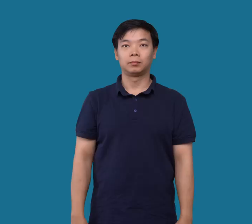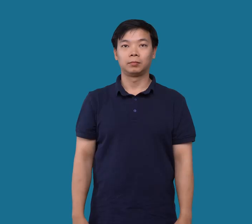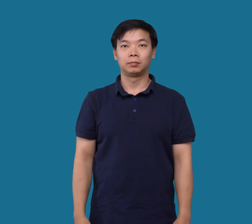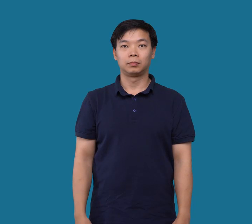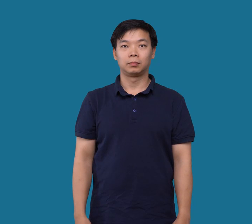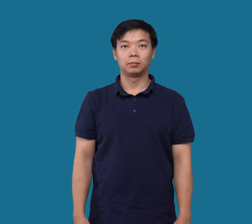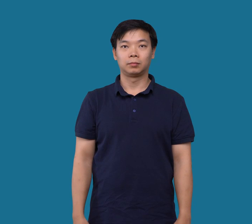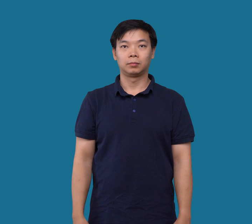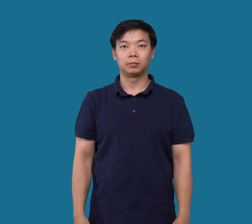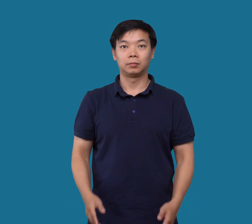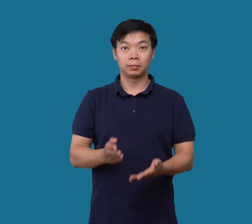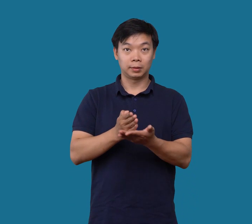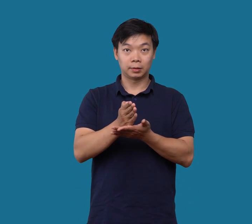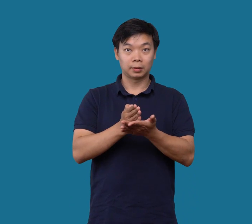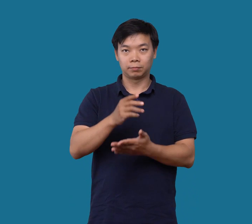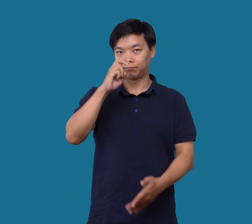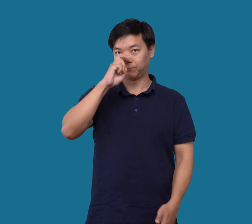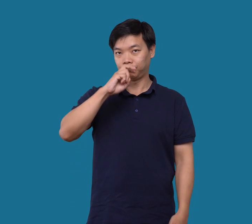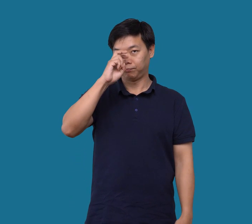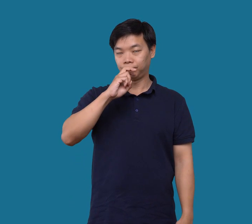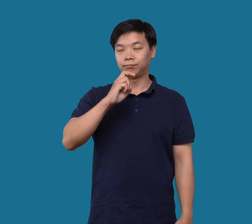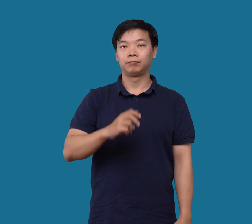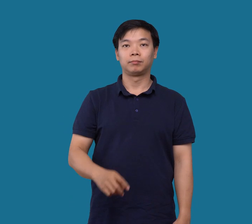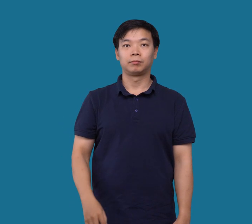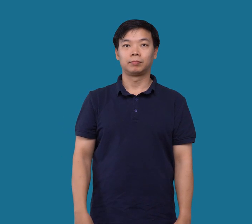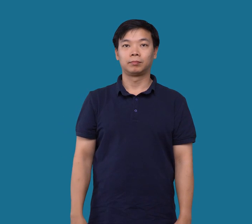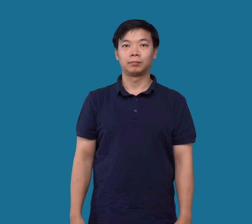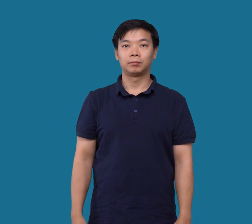giấy màu